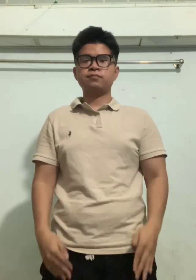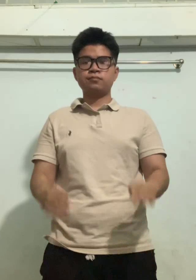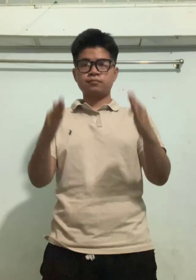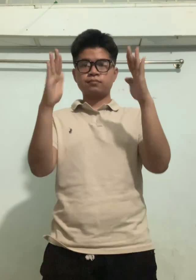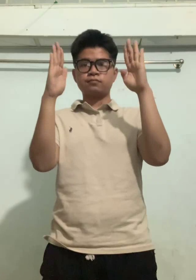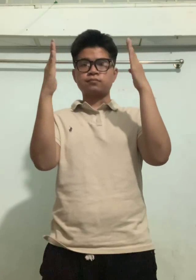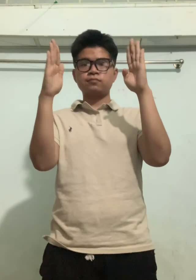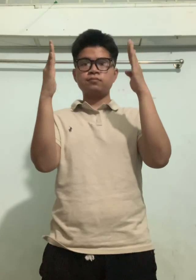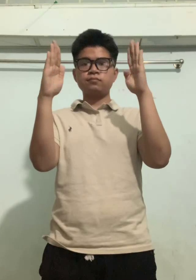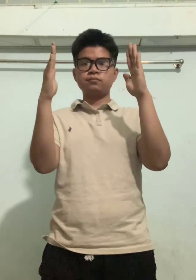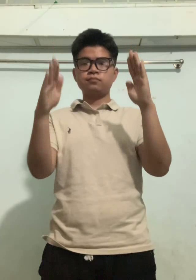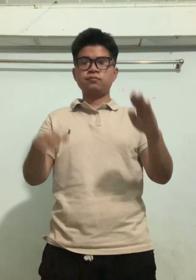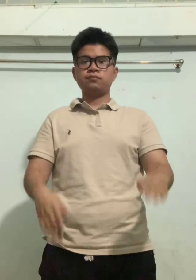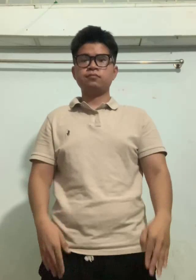vo tay